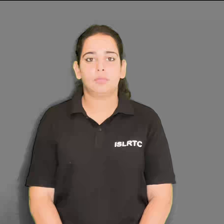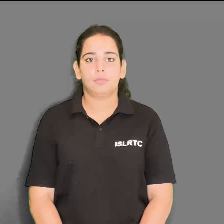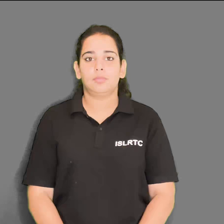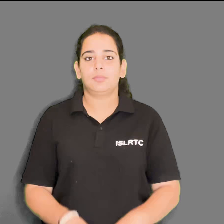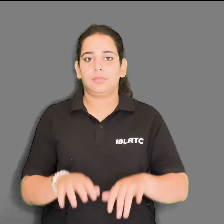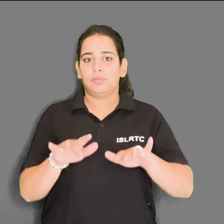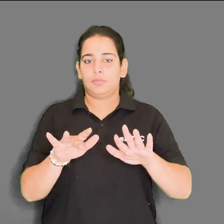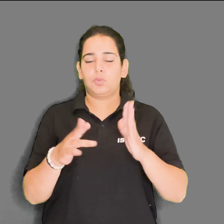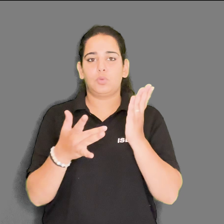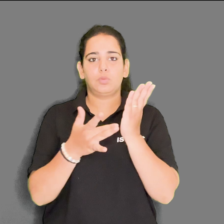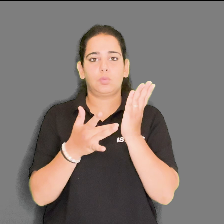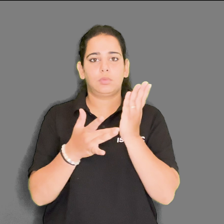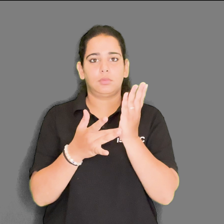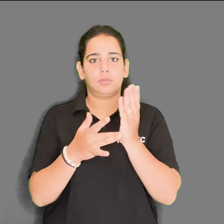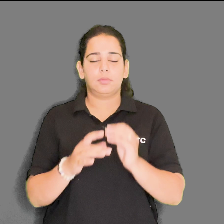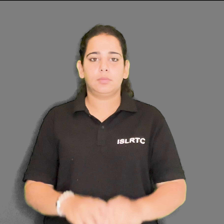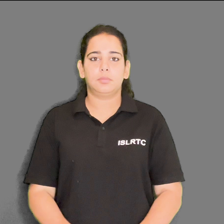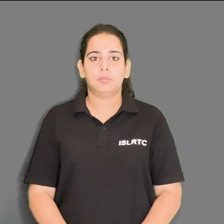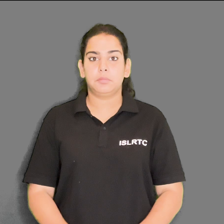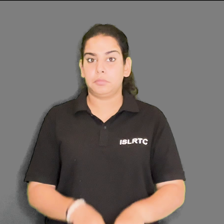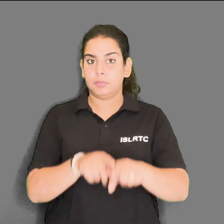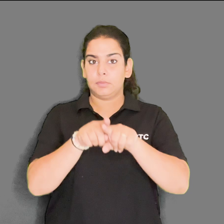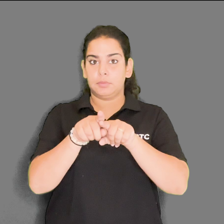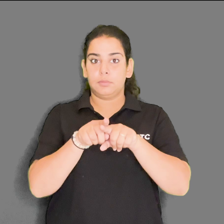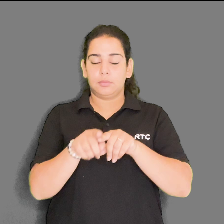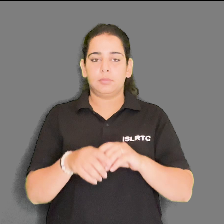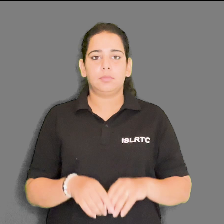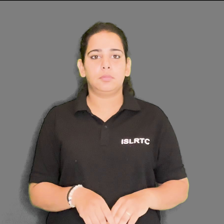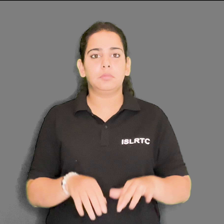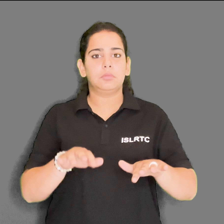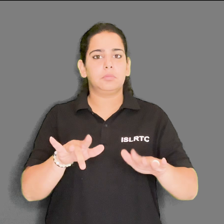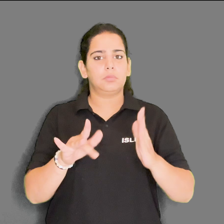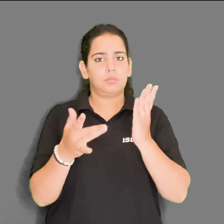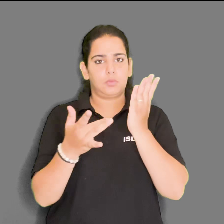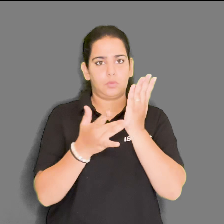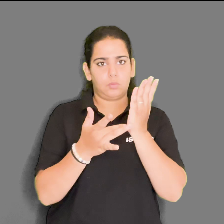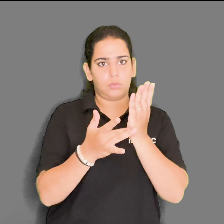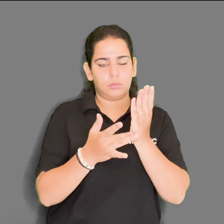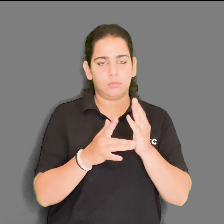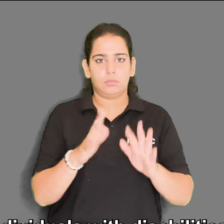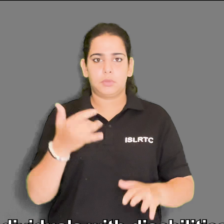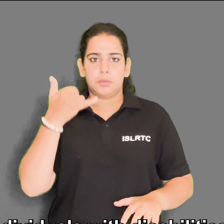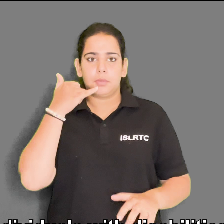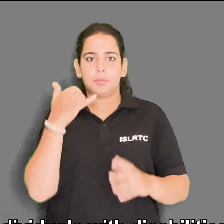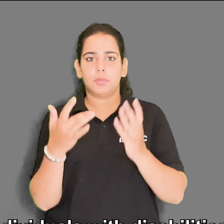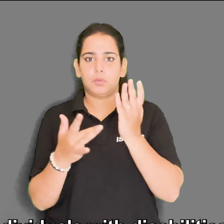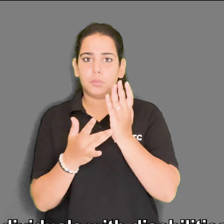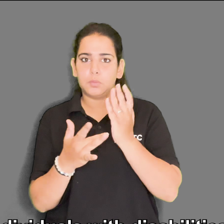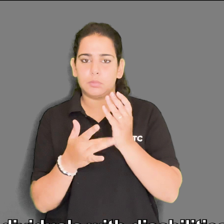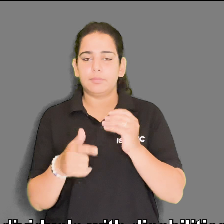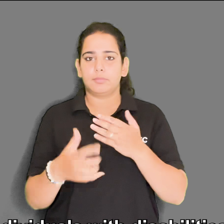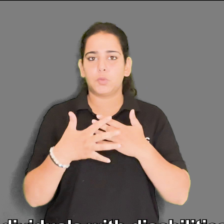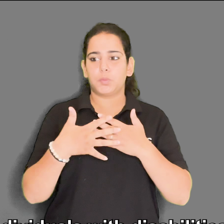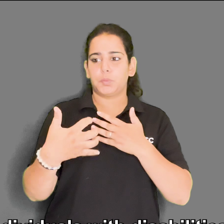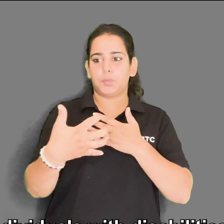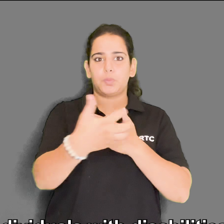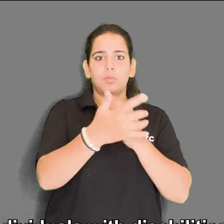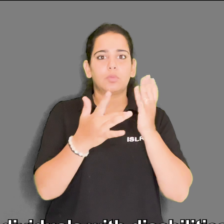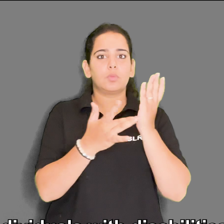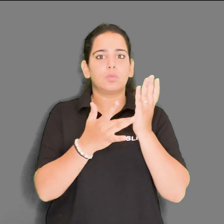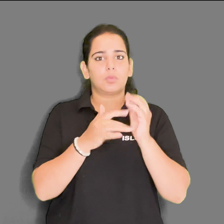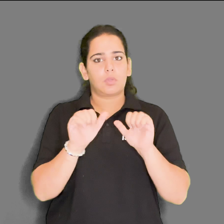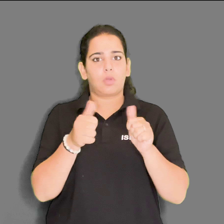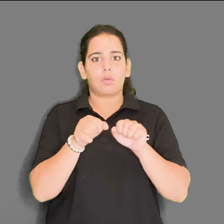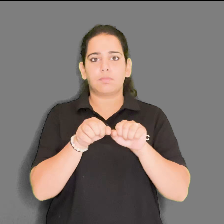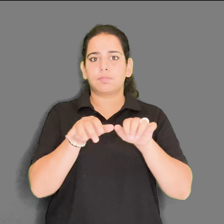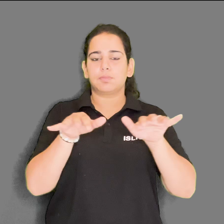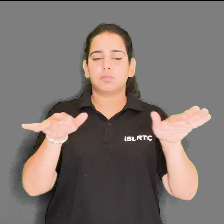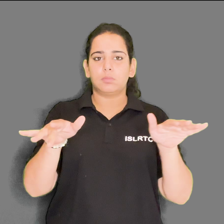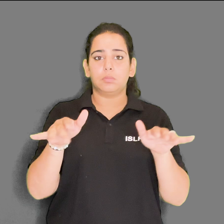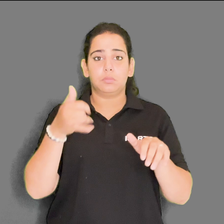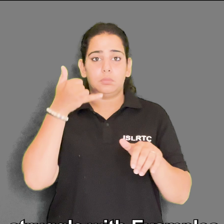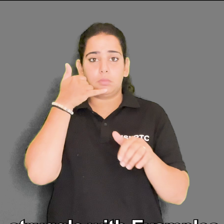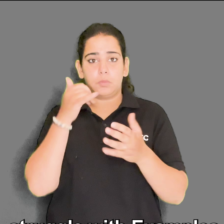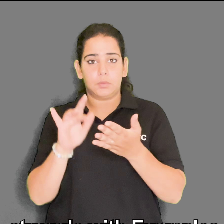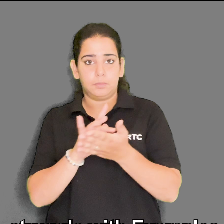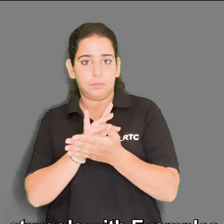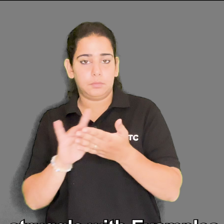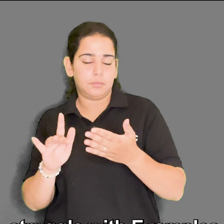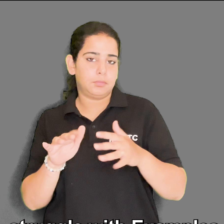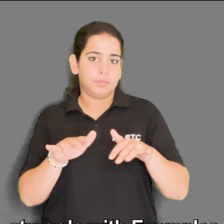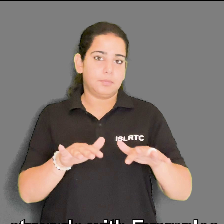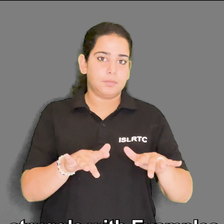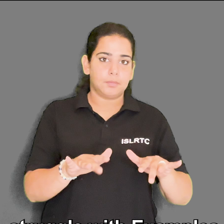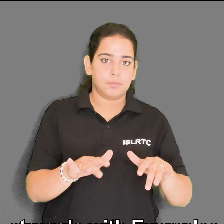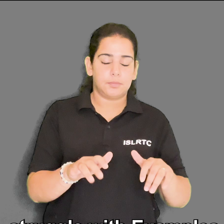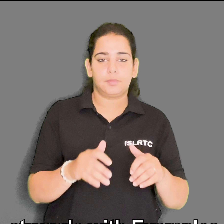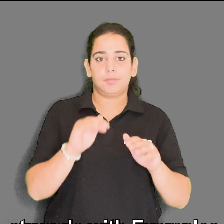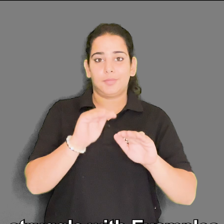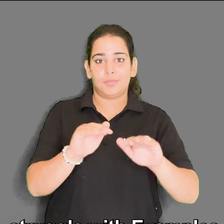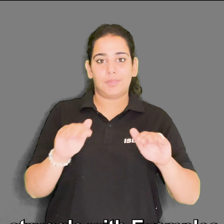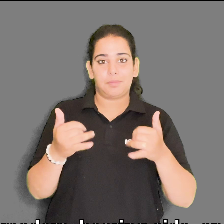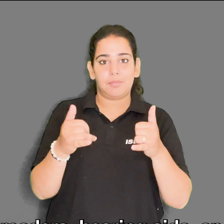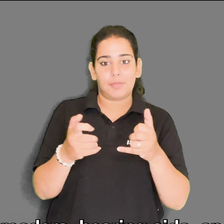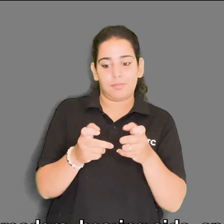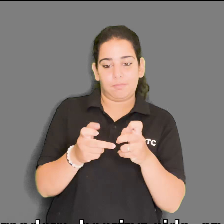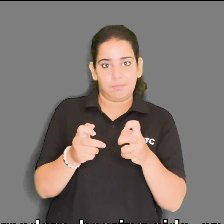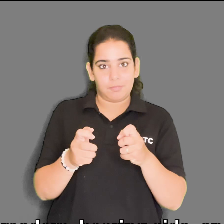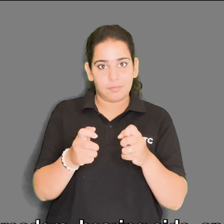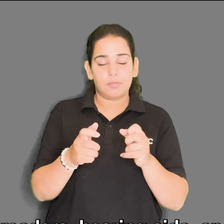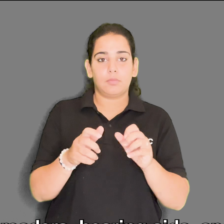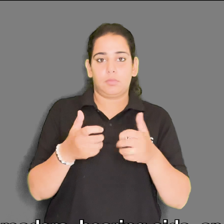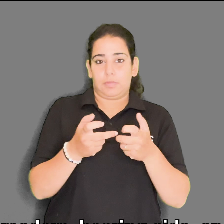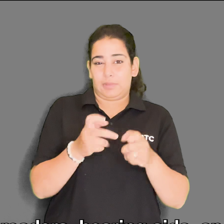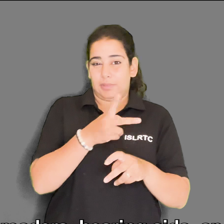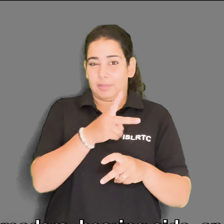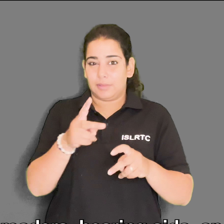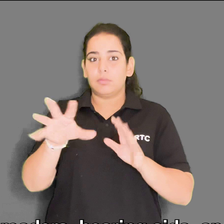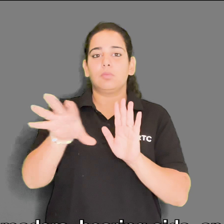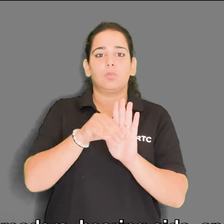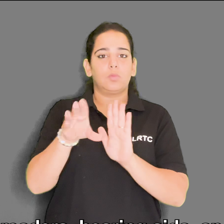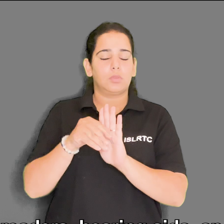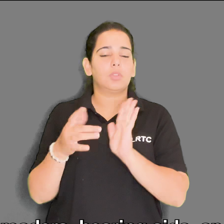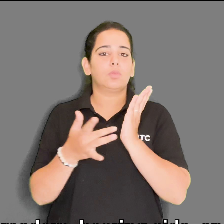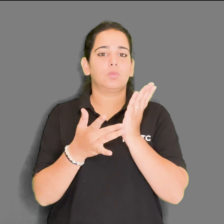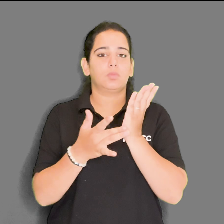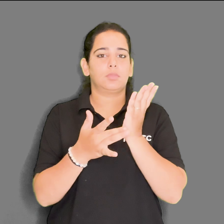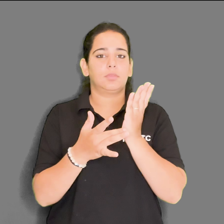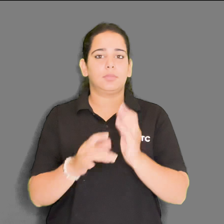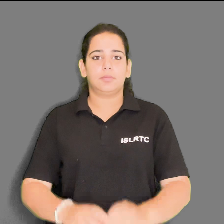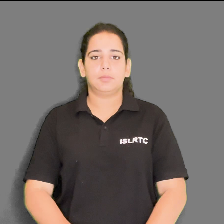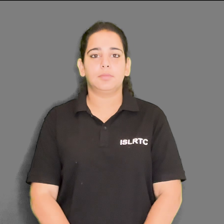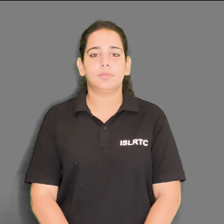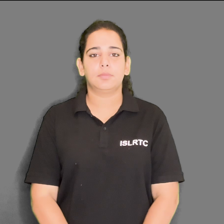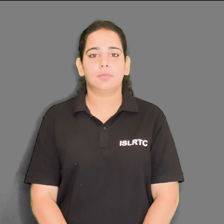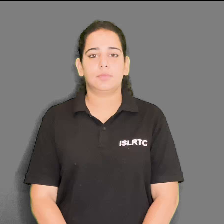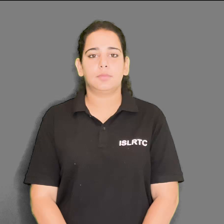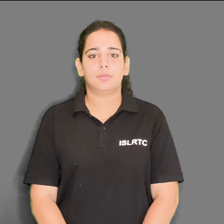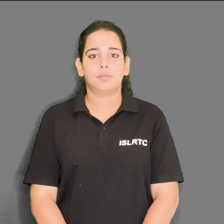Assistive technology Devices or software designed to aid individuals with disabilities in performing tasks they might otherwise struggle with Examples include screen readers, hearing aids, and specialized keyboards